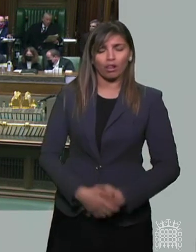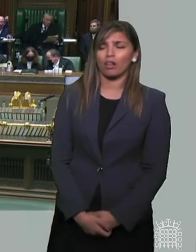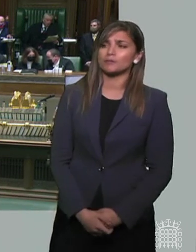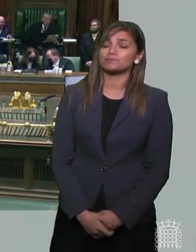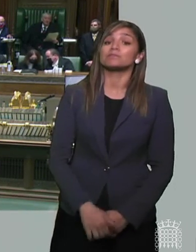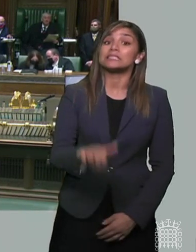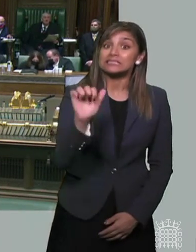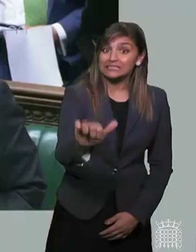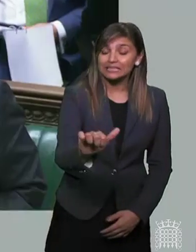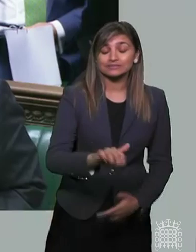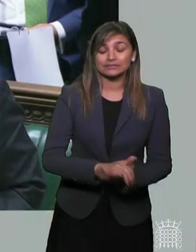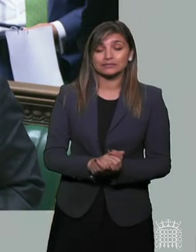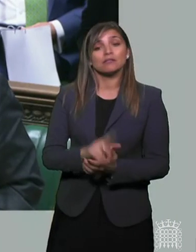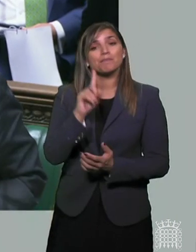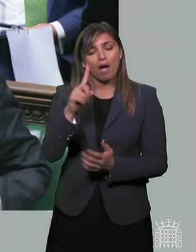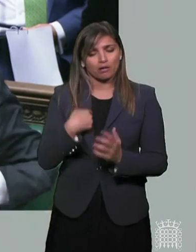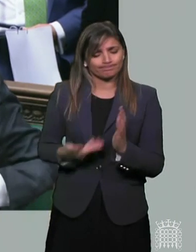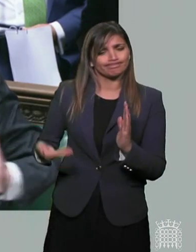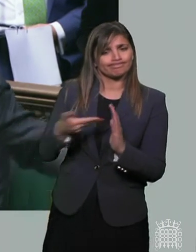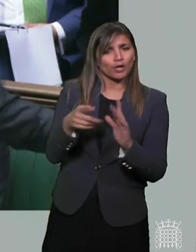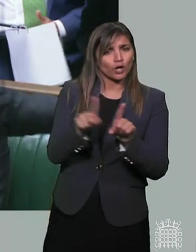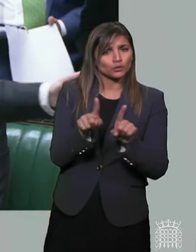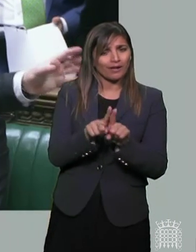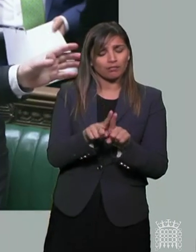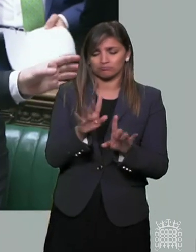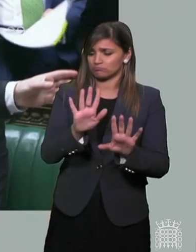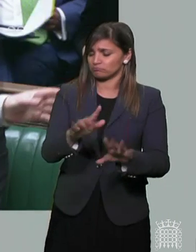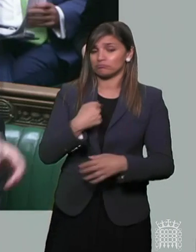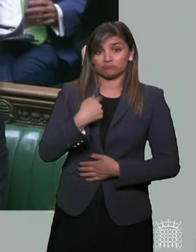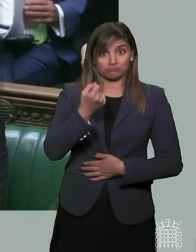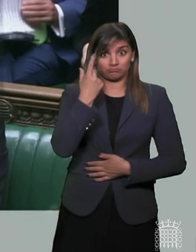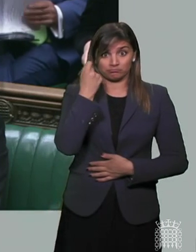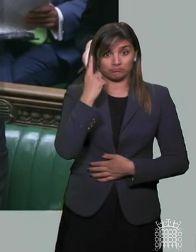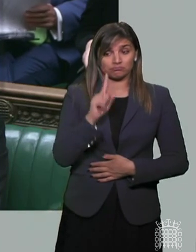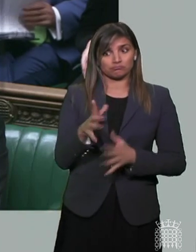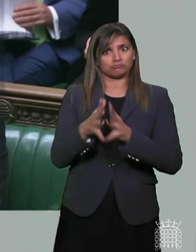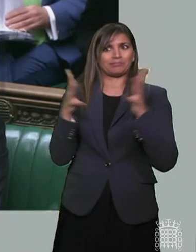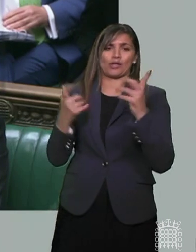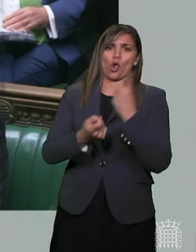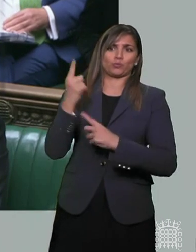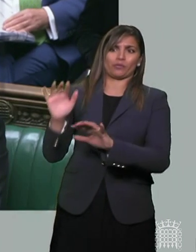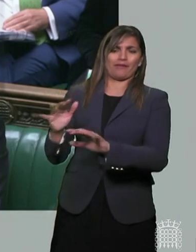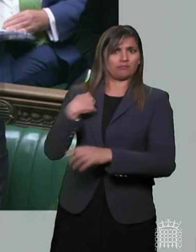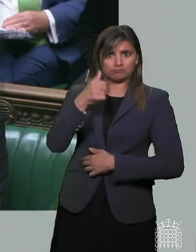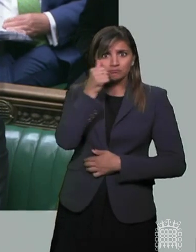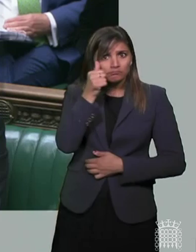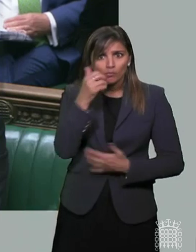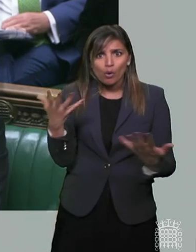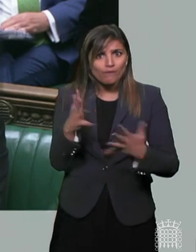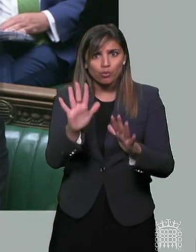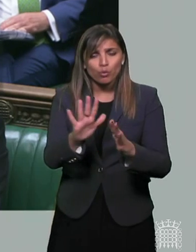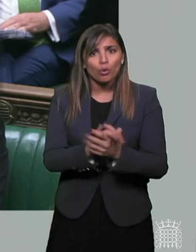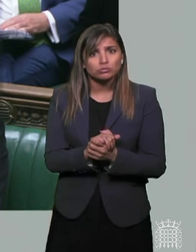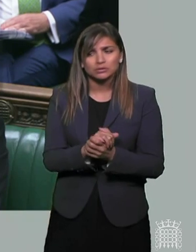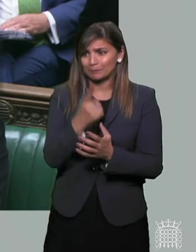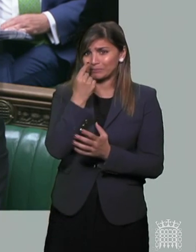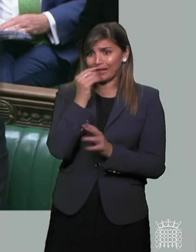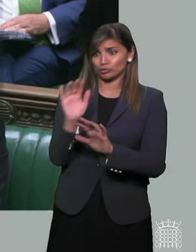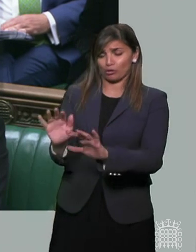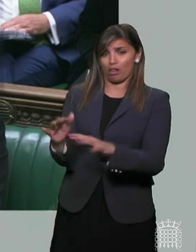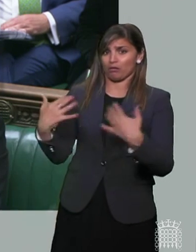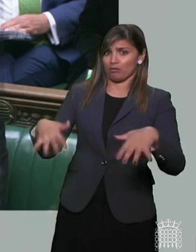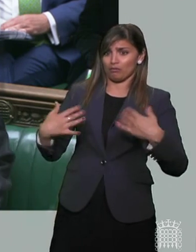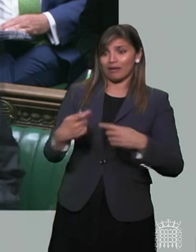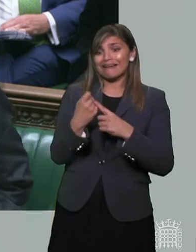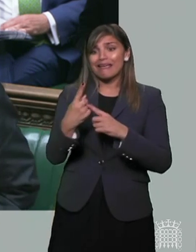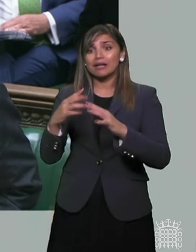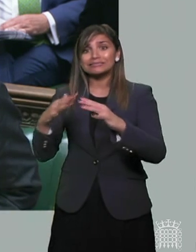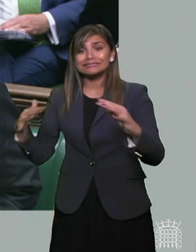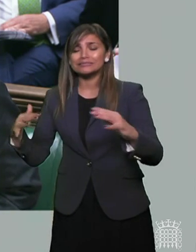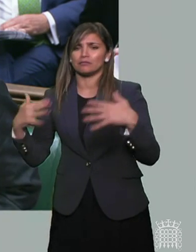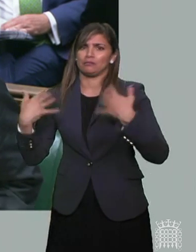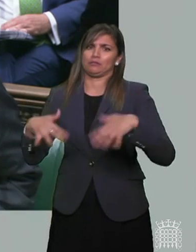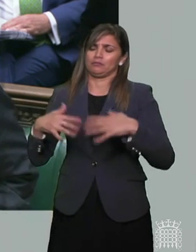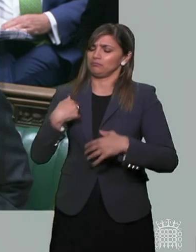Yes, but I also want to say that I understand completely the massive opportunity and the potential that exists in those coastal communities.